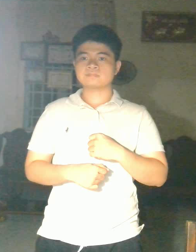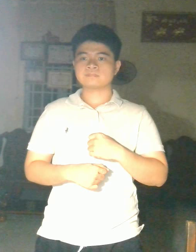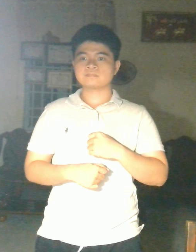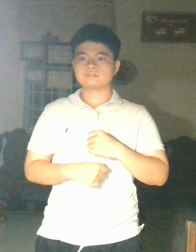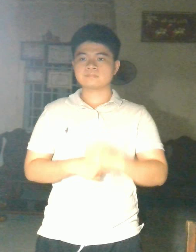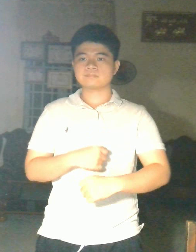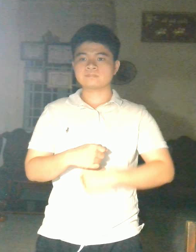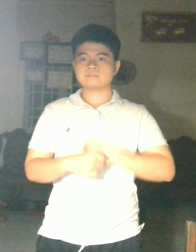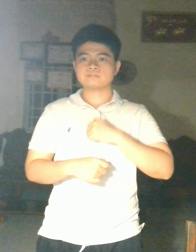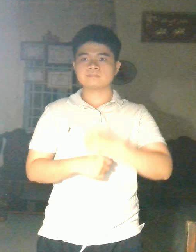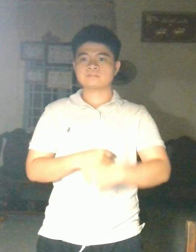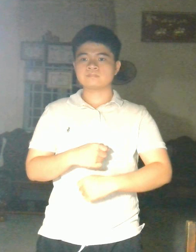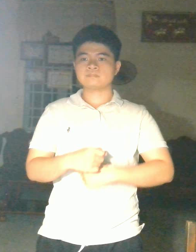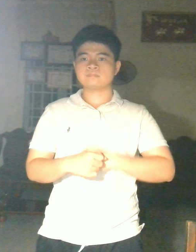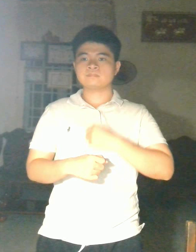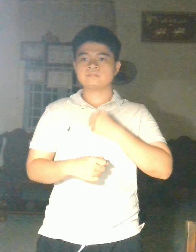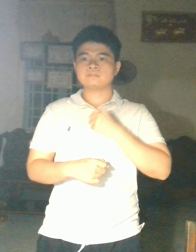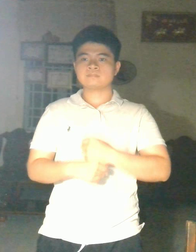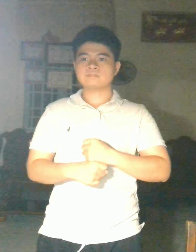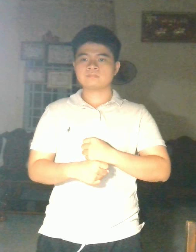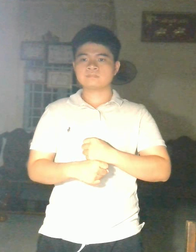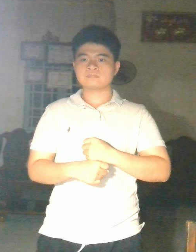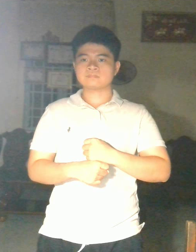quanh nam